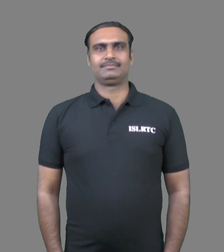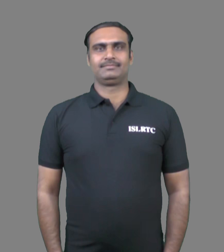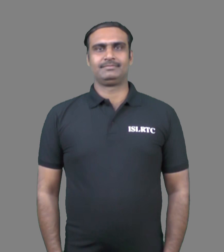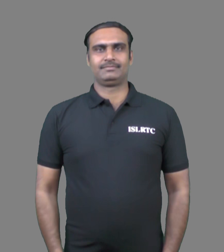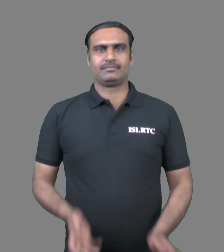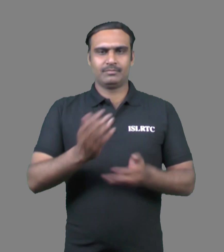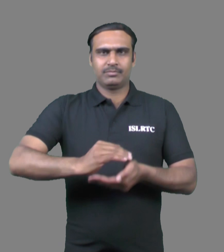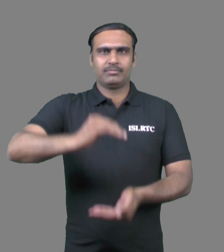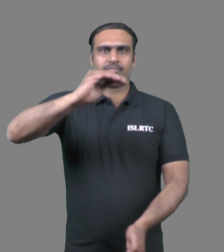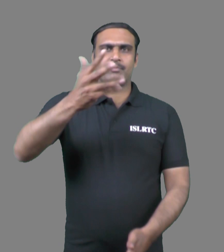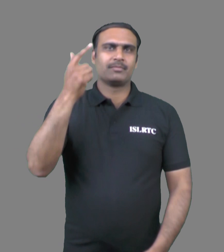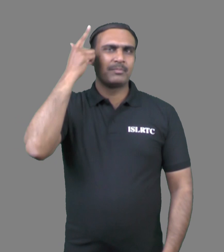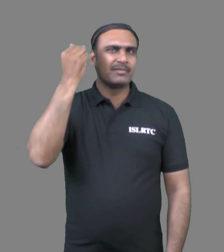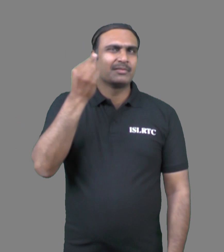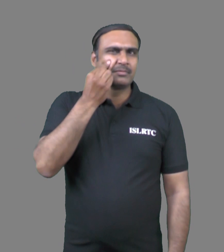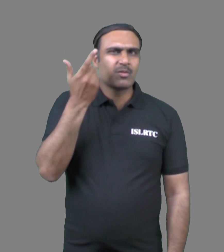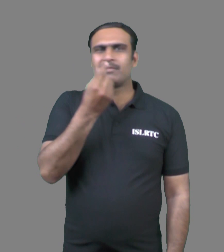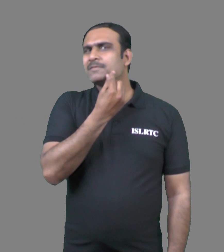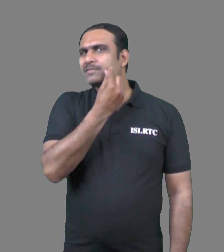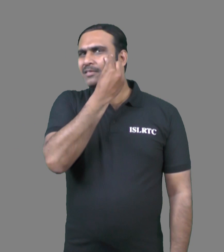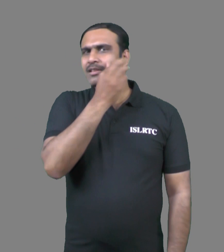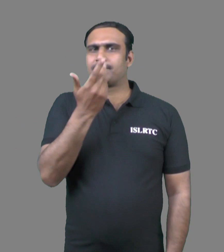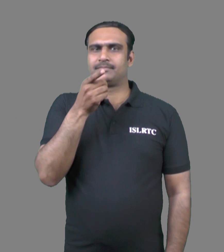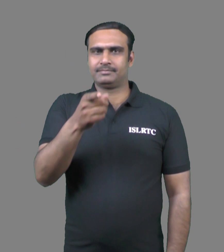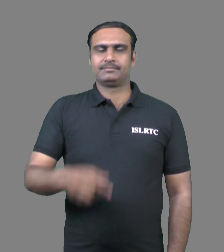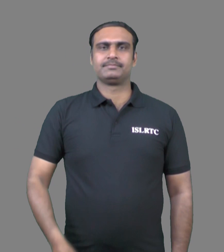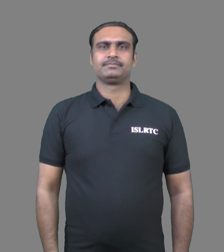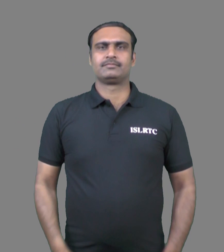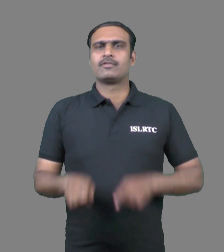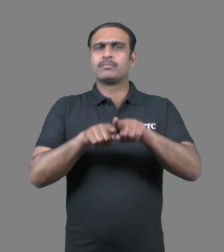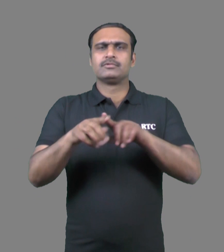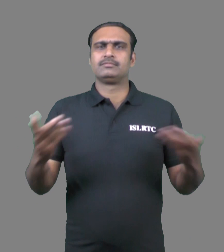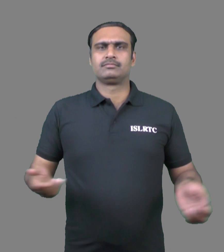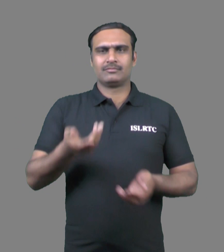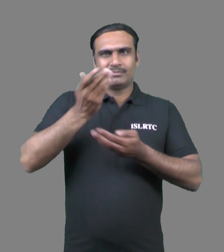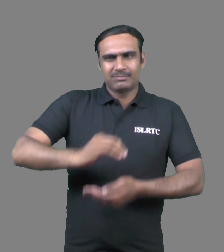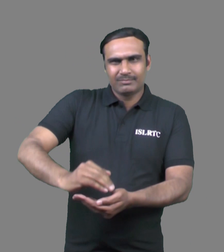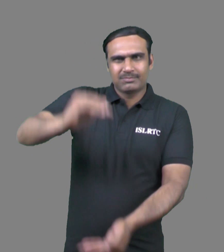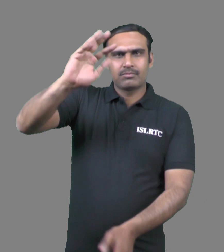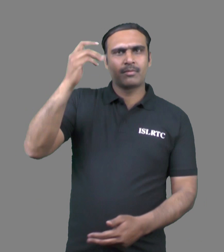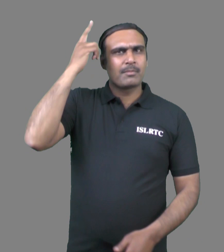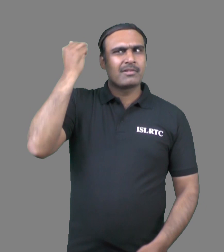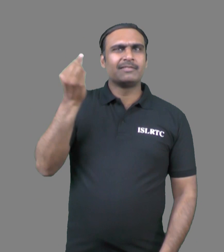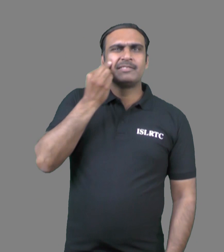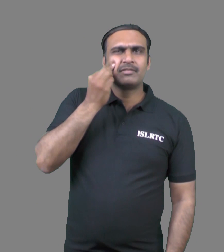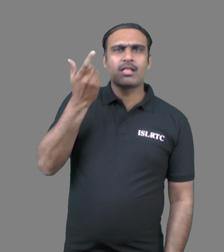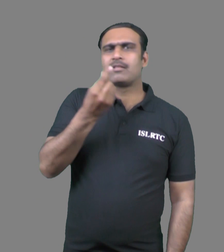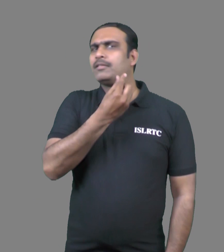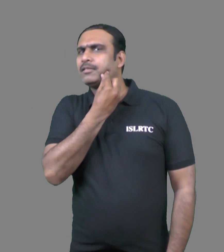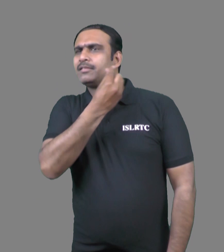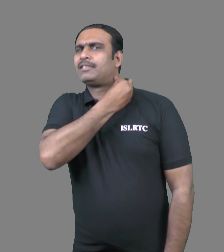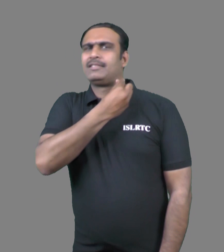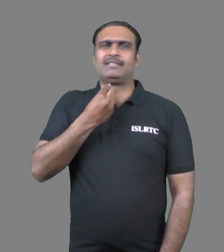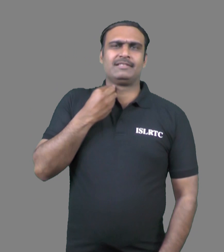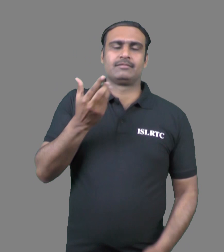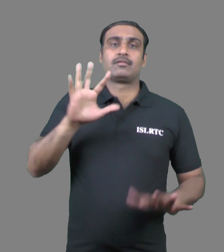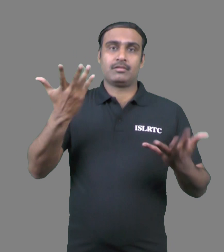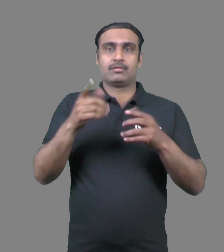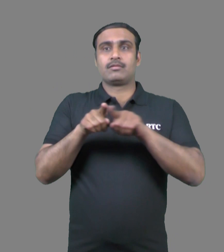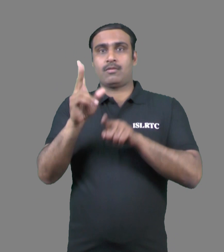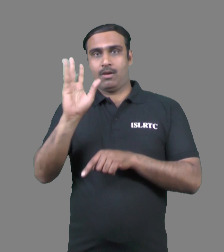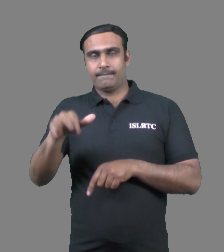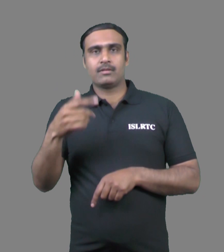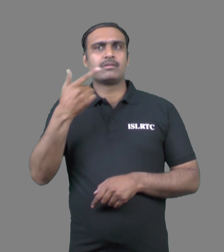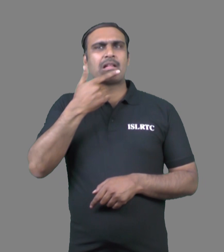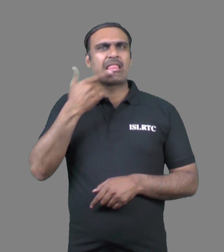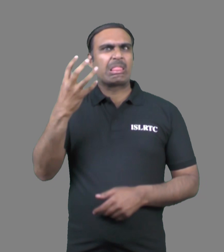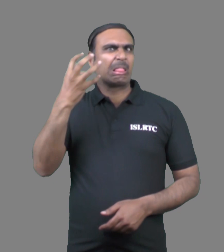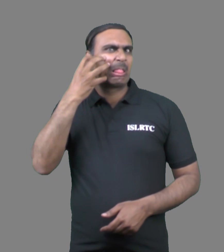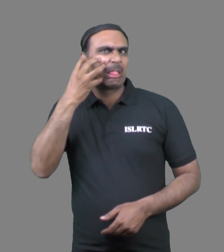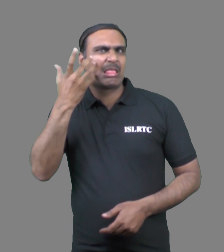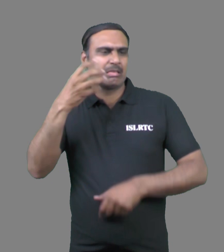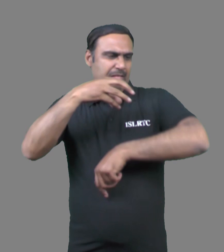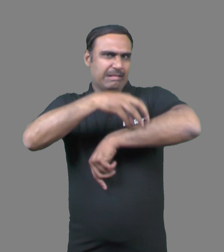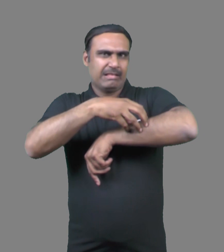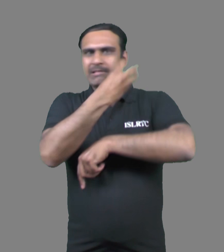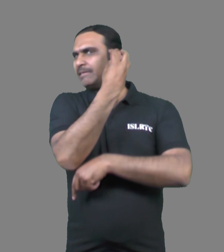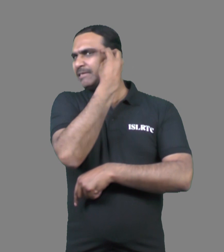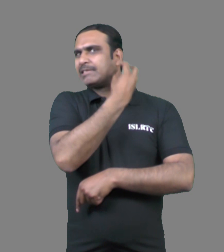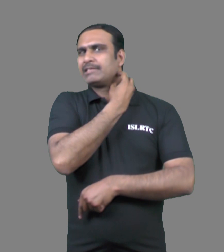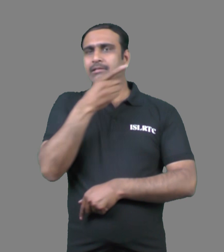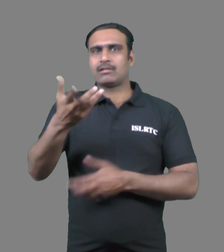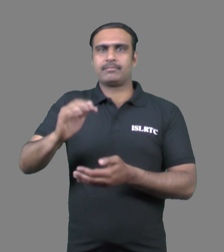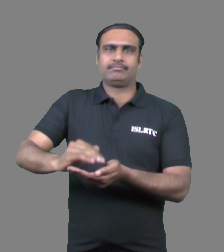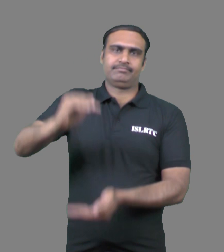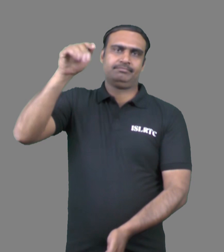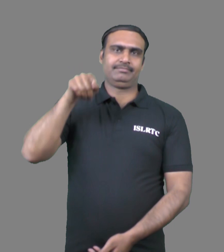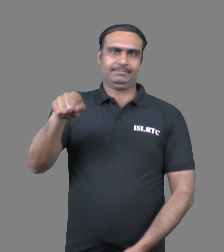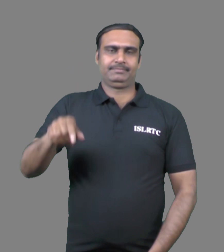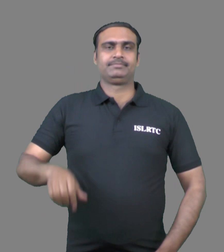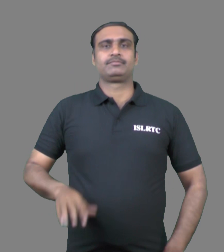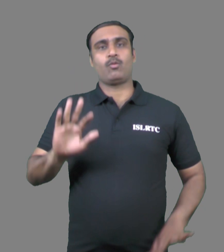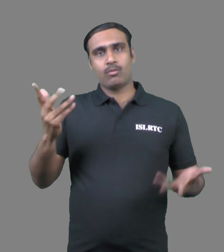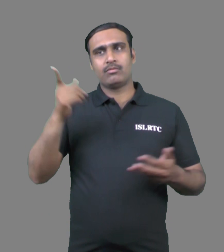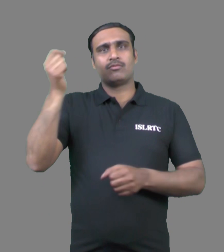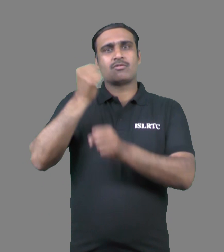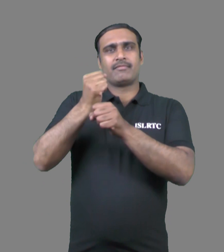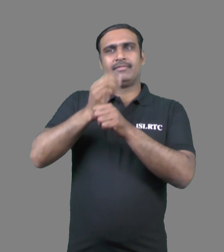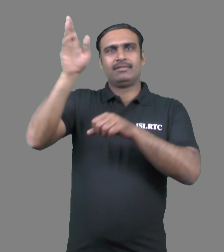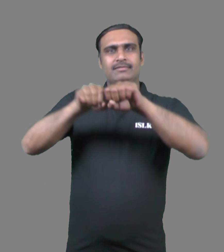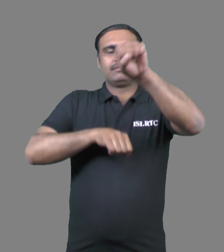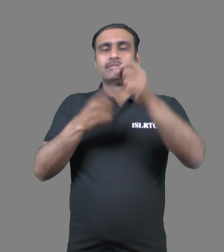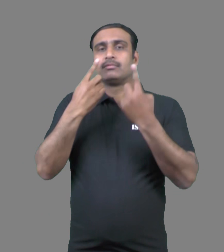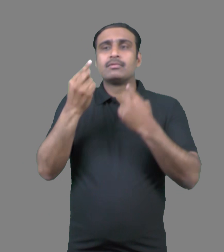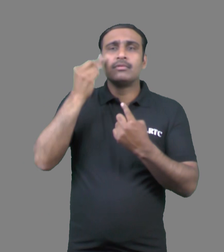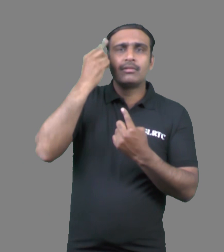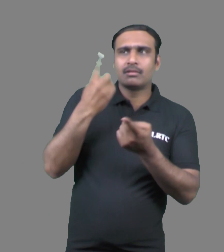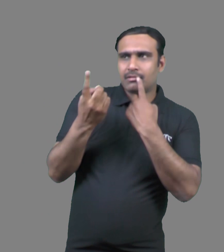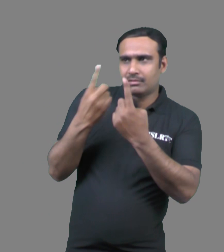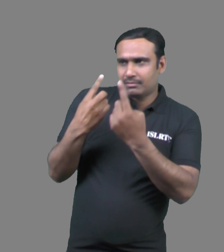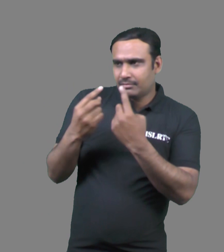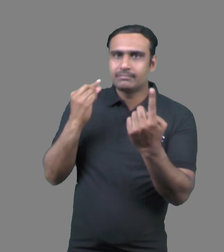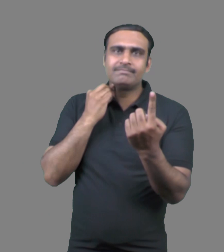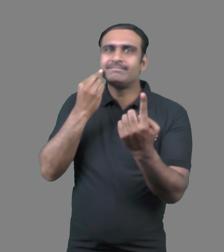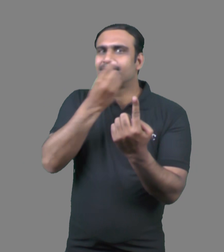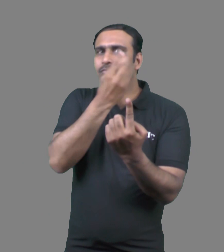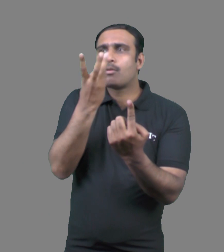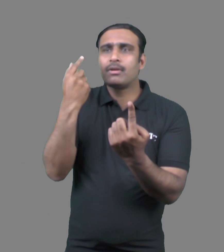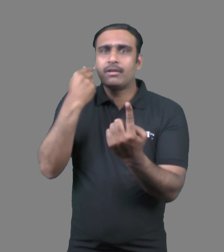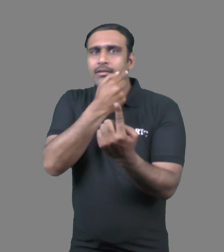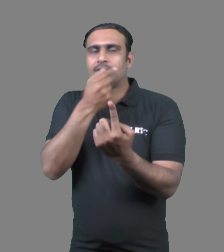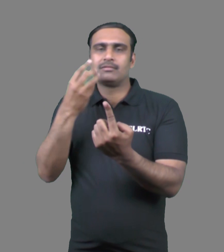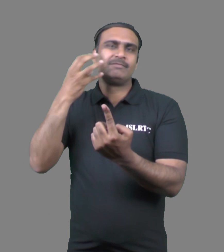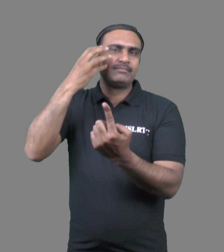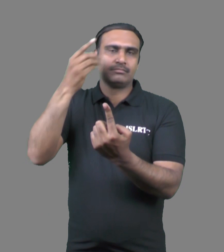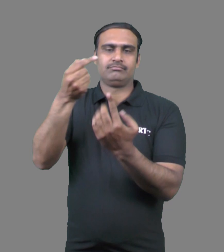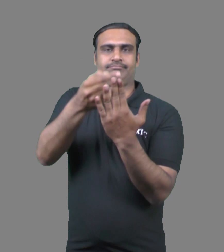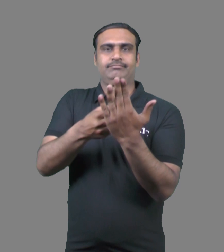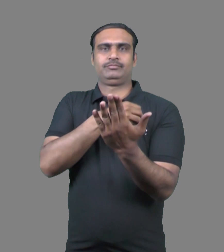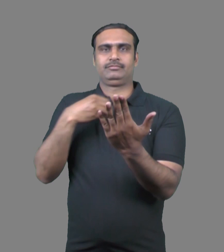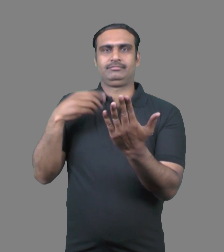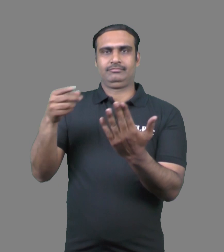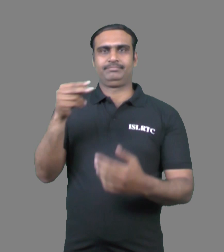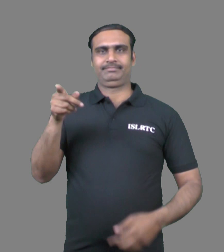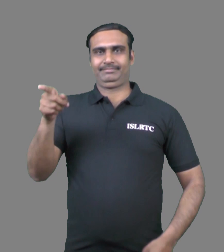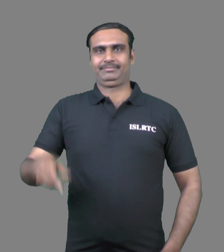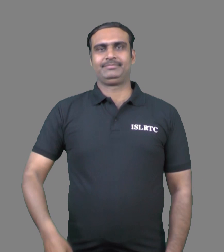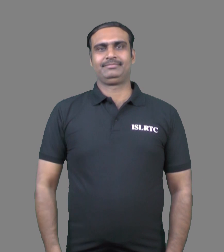Birthmark